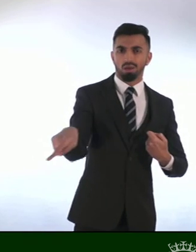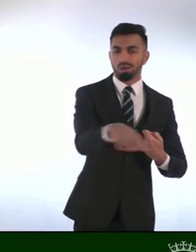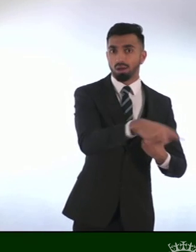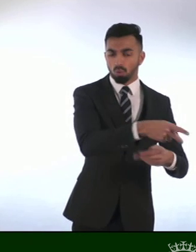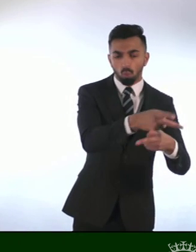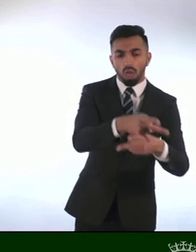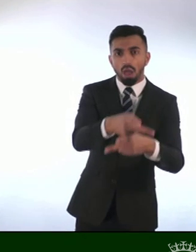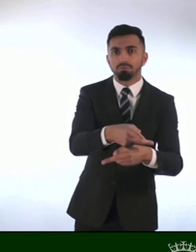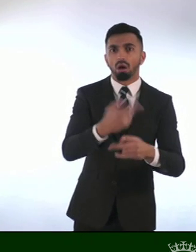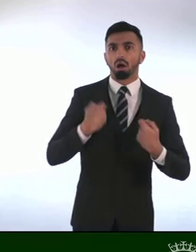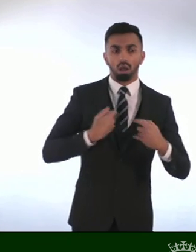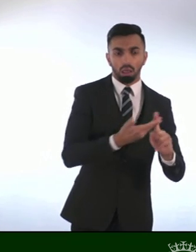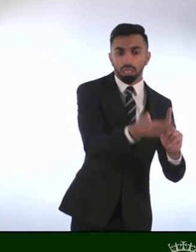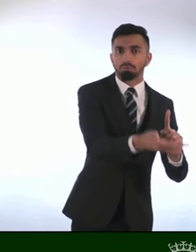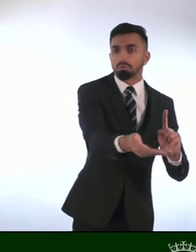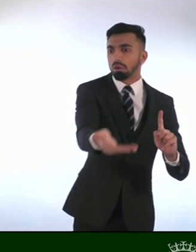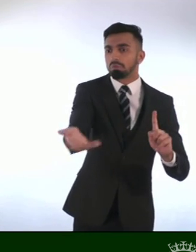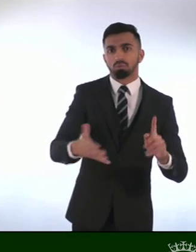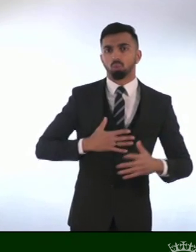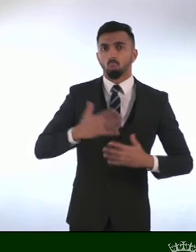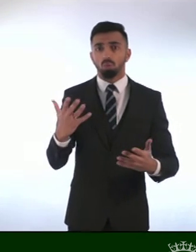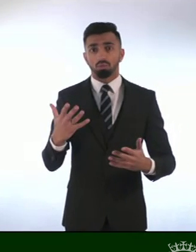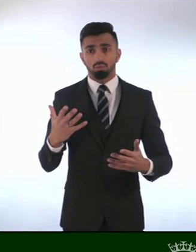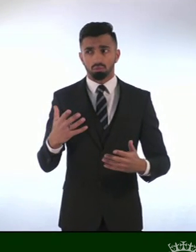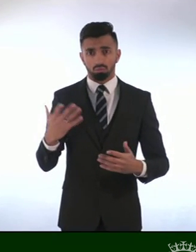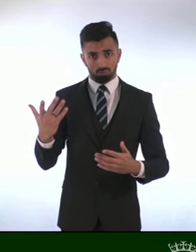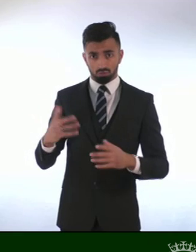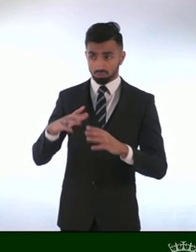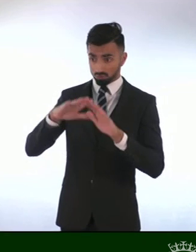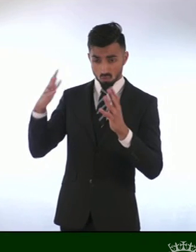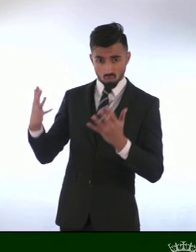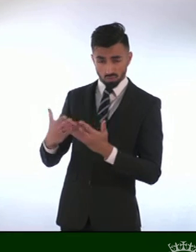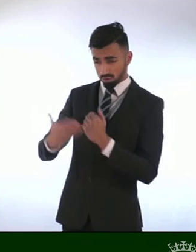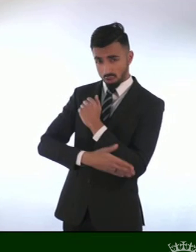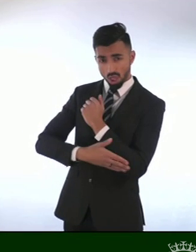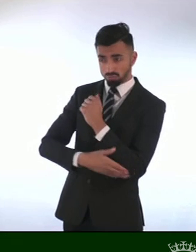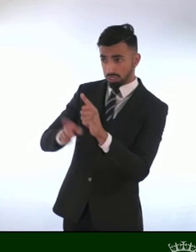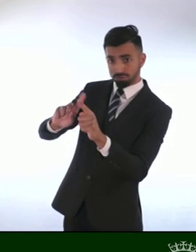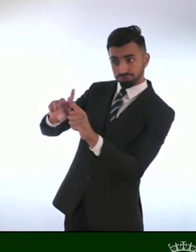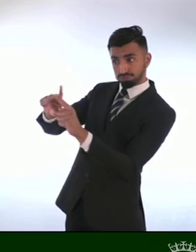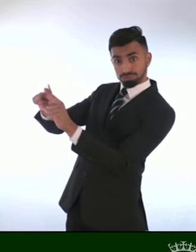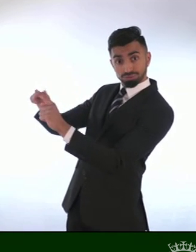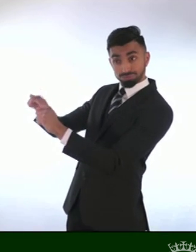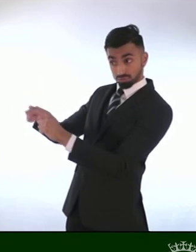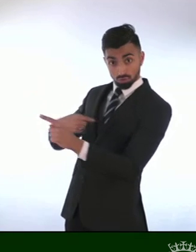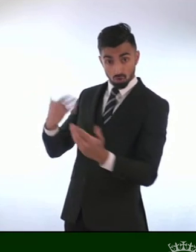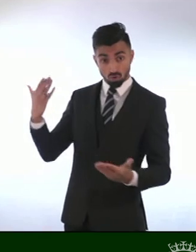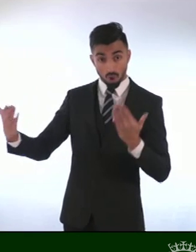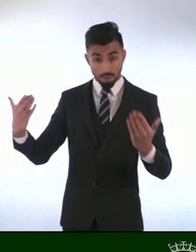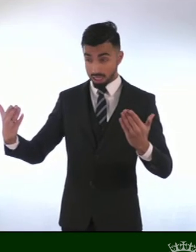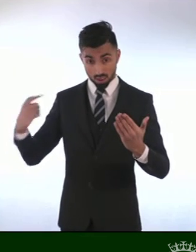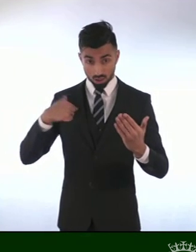This country is actually far ahead of many other comparable countries in testing huge numbers of people.